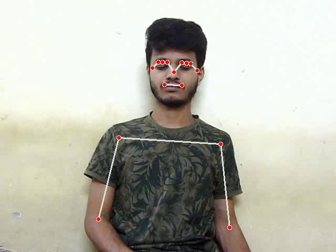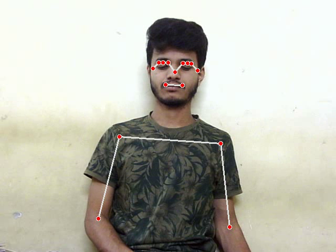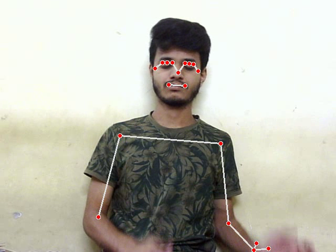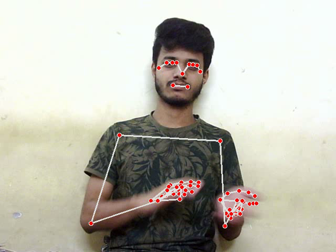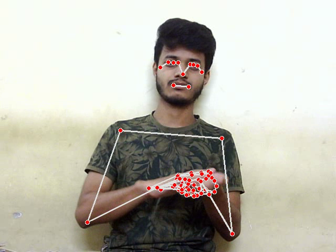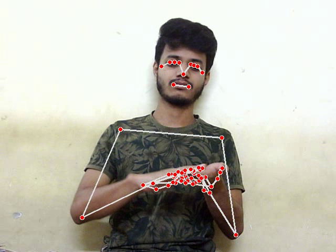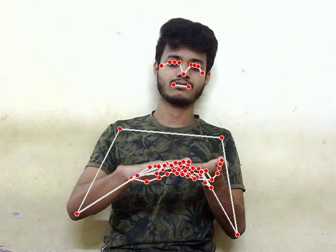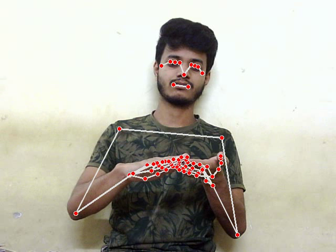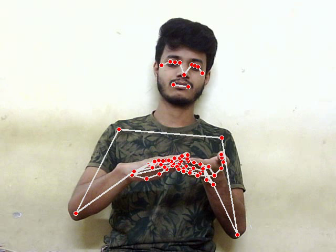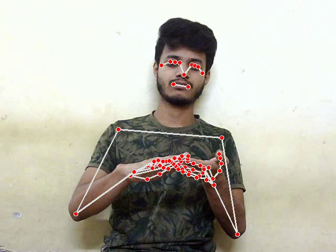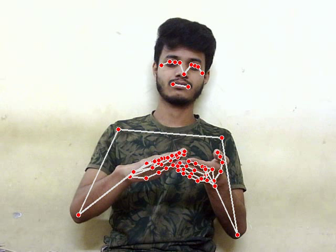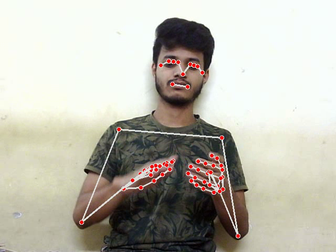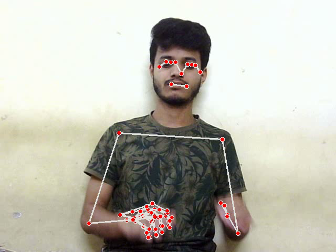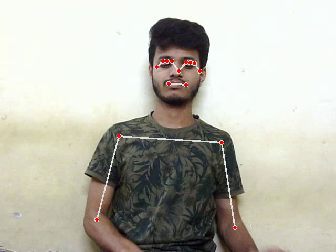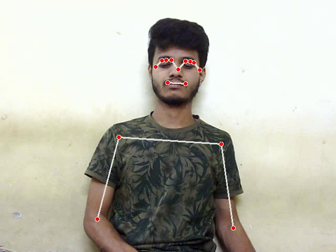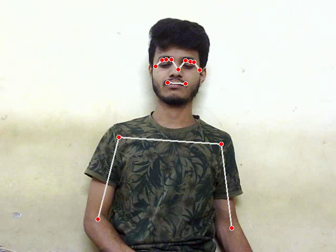nice